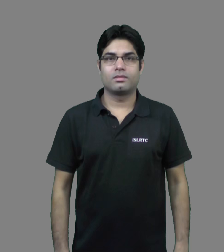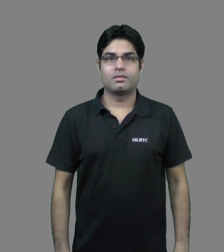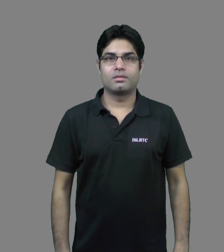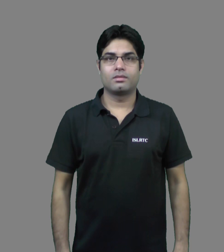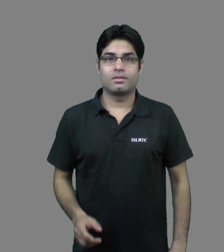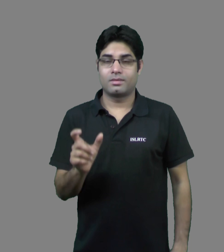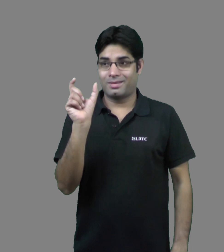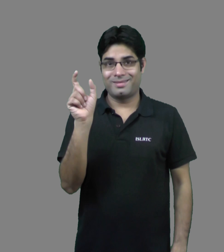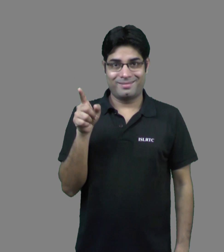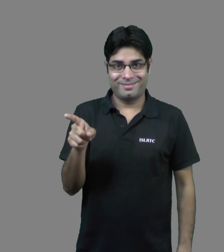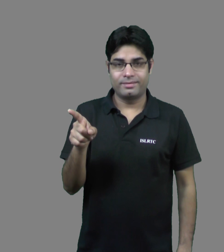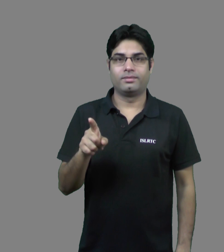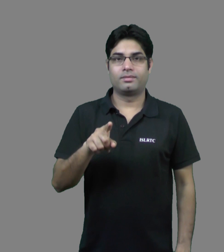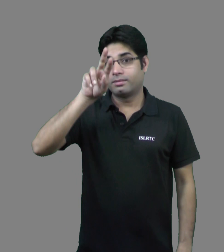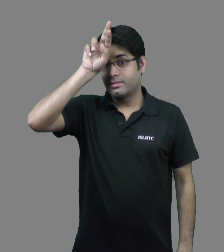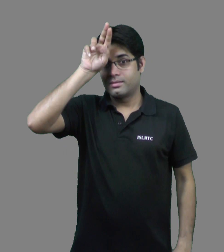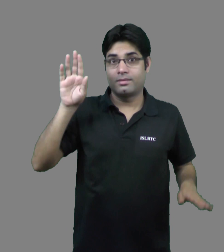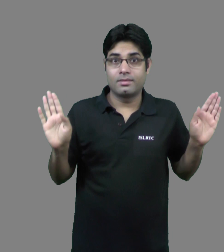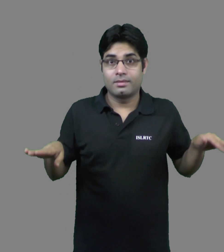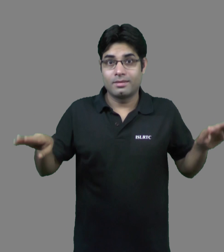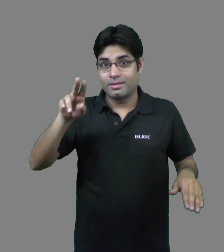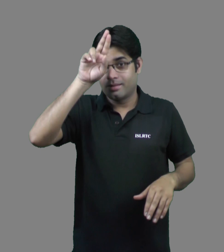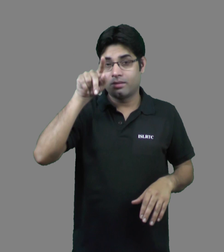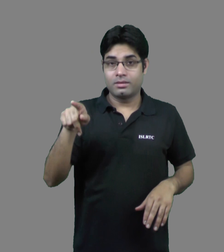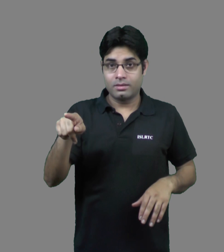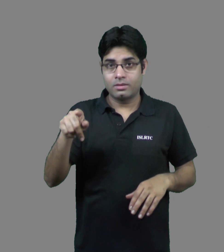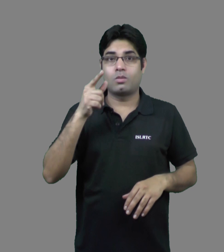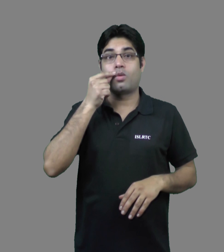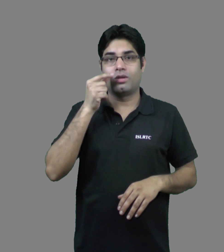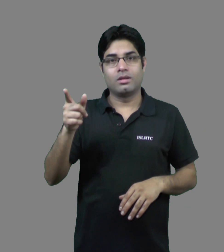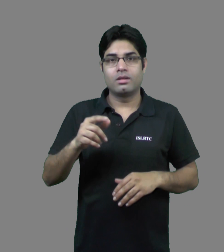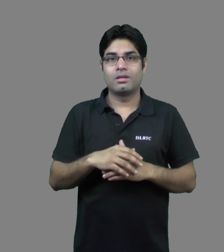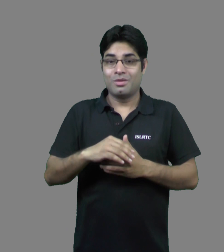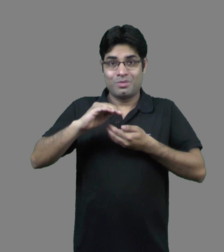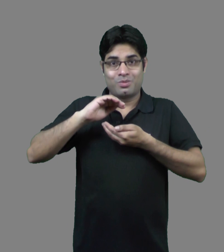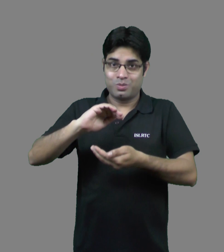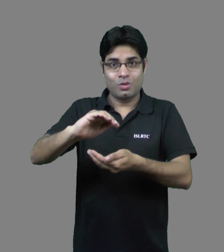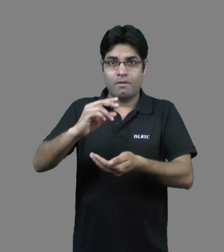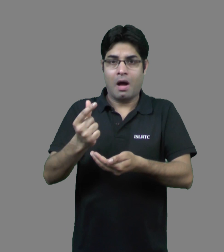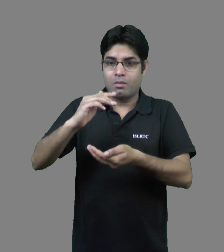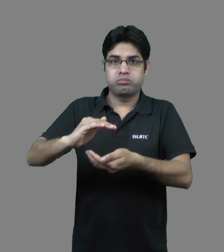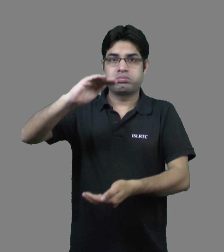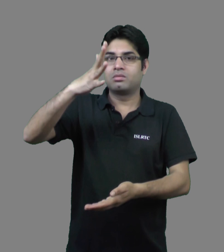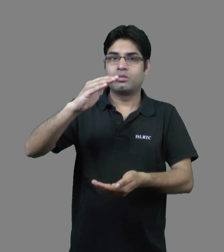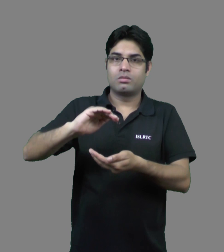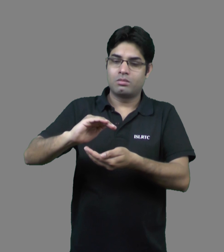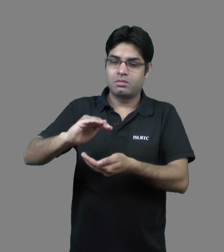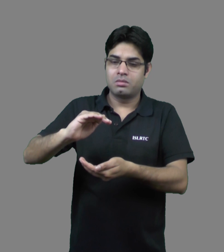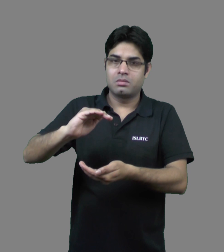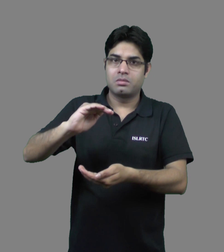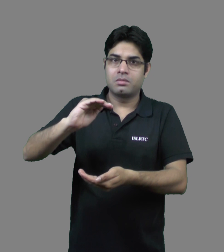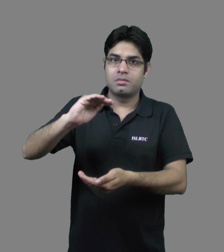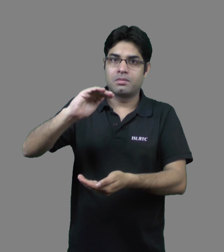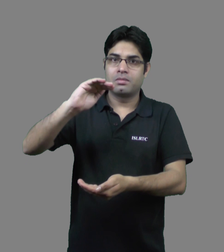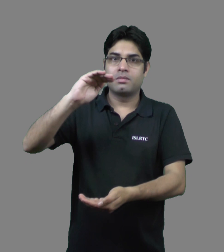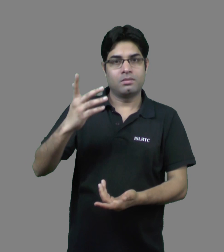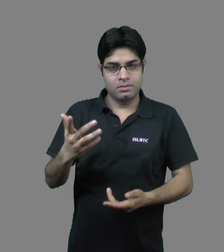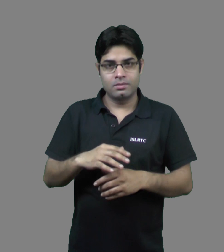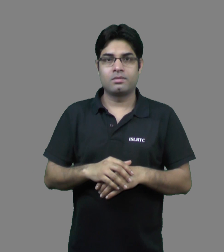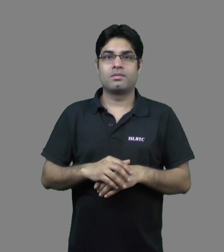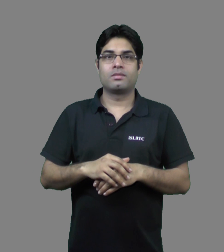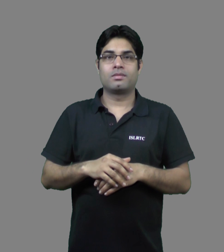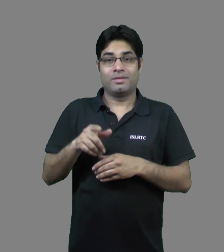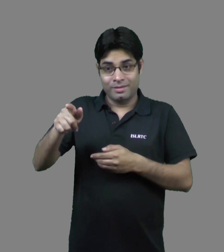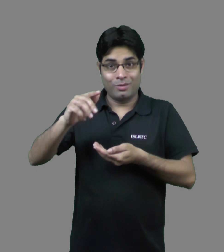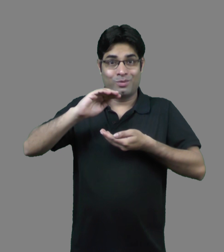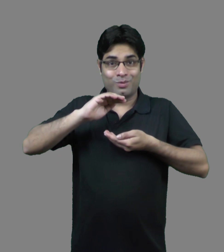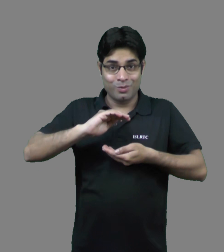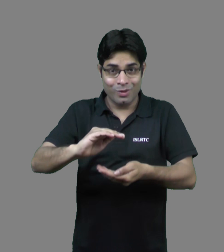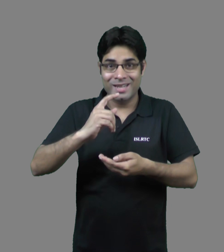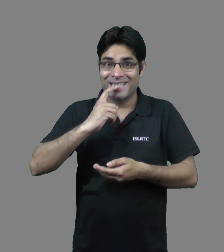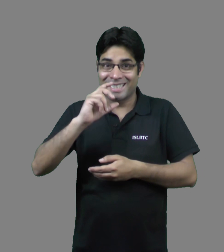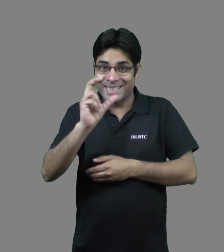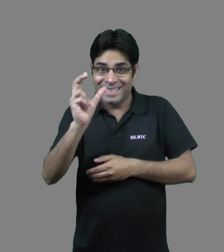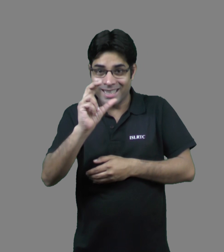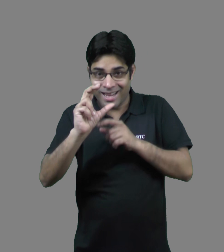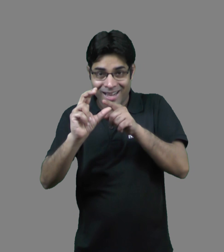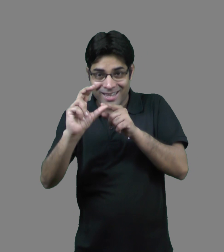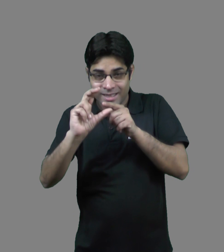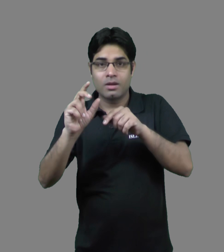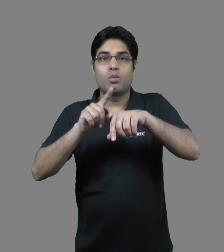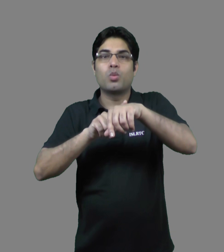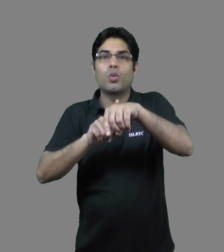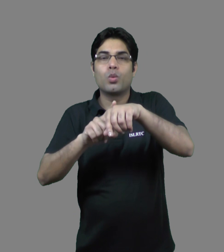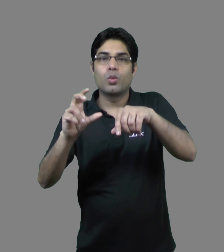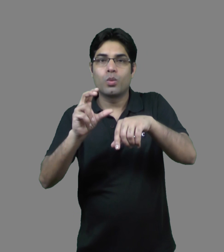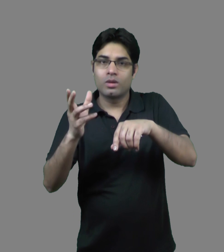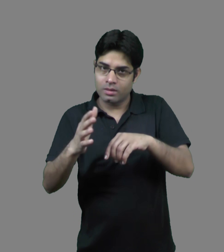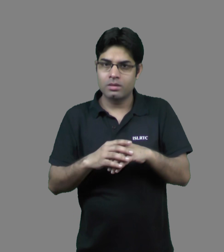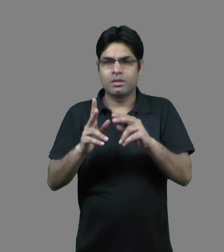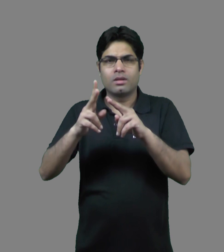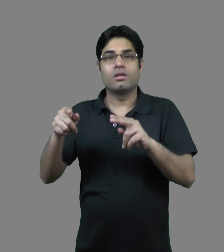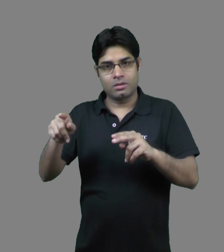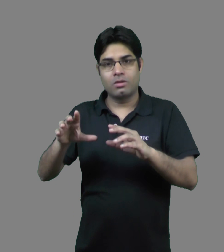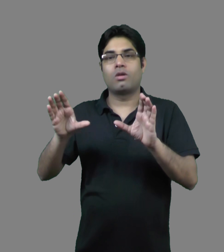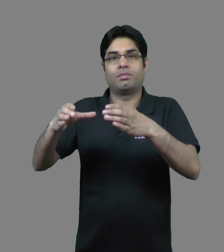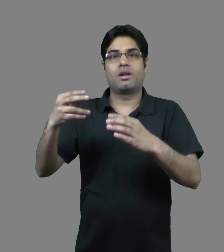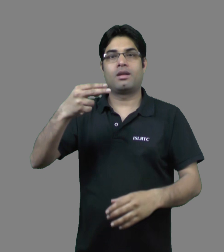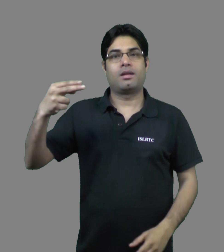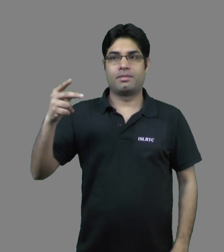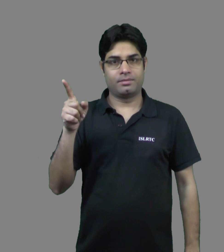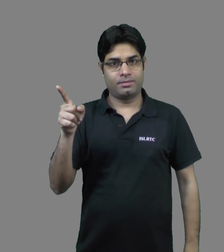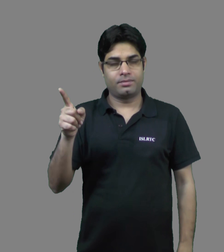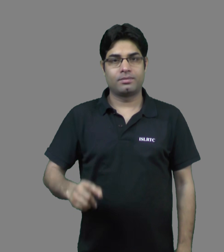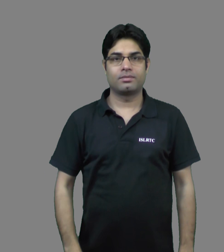Indigenous Breeds of Poultry